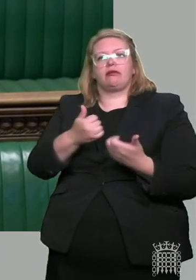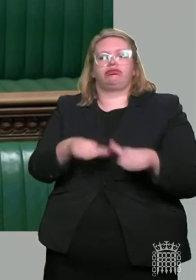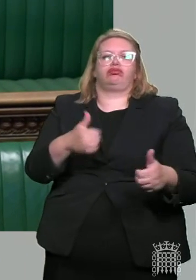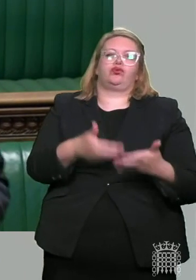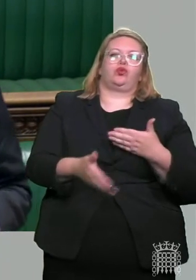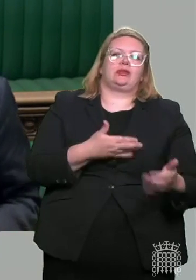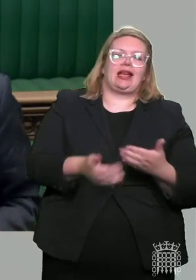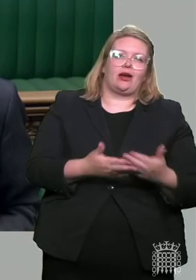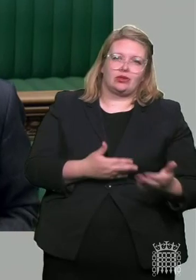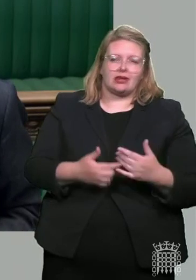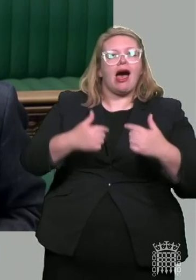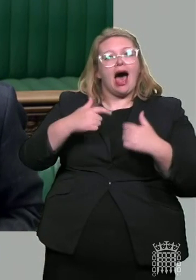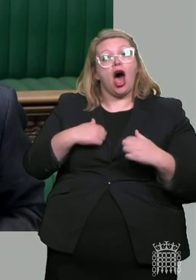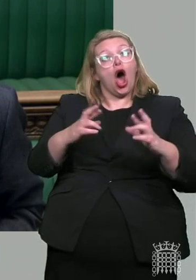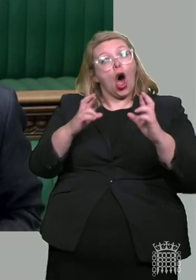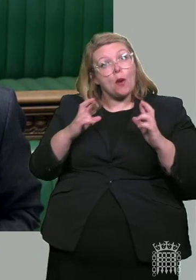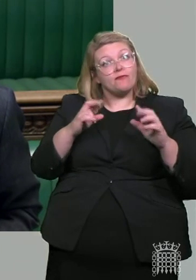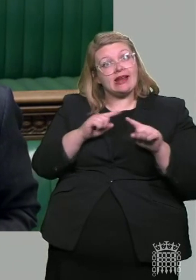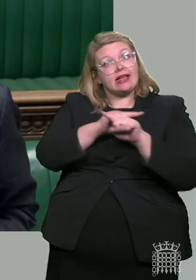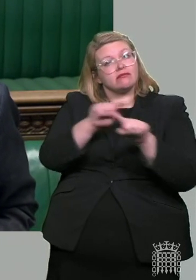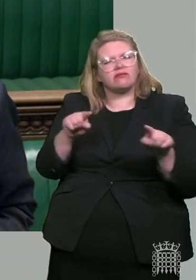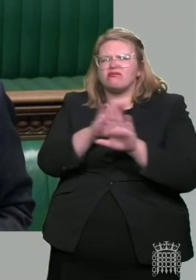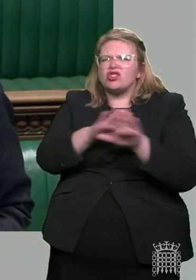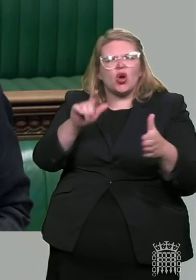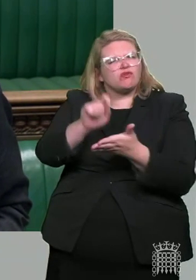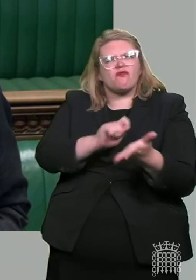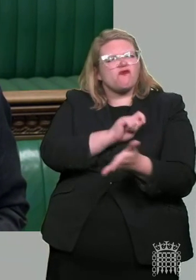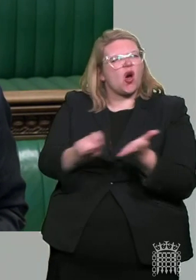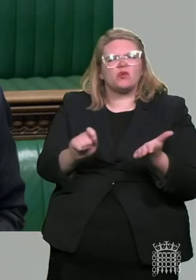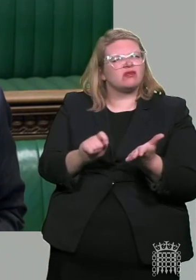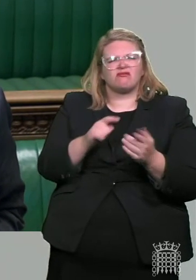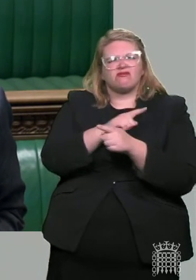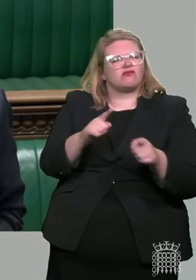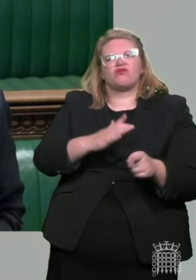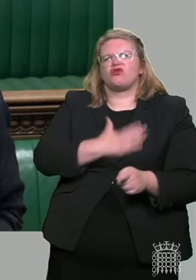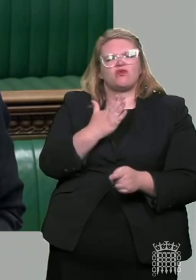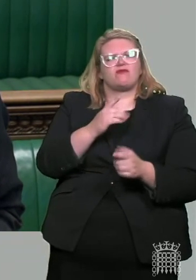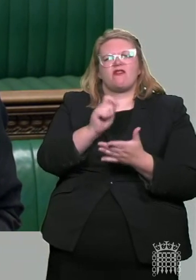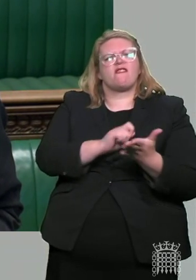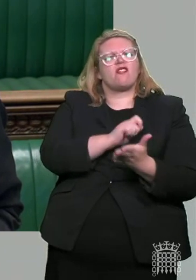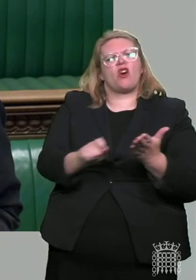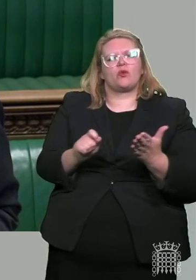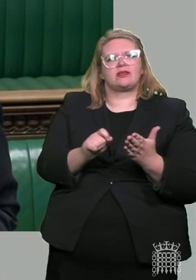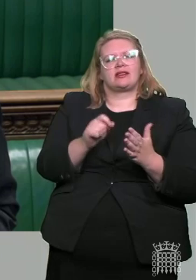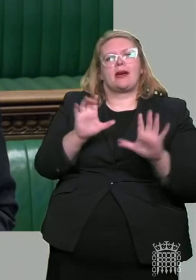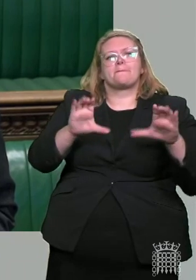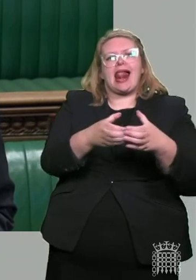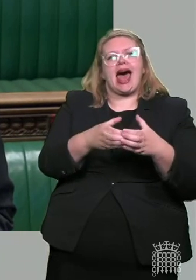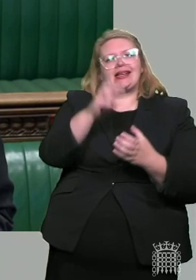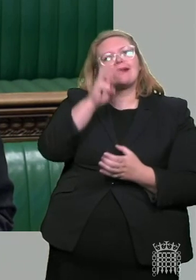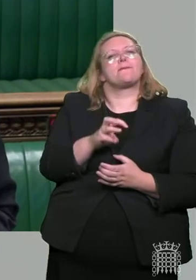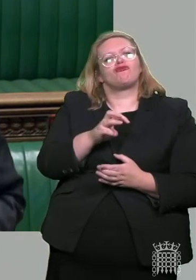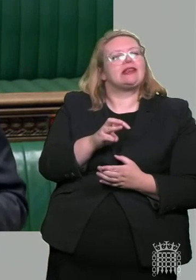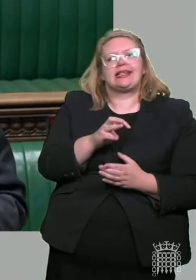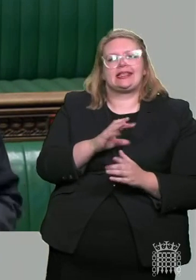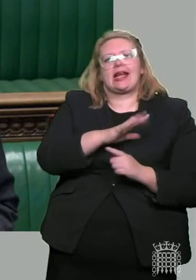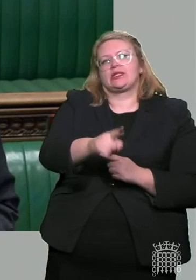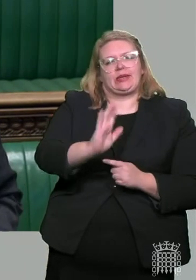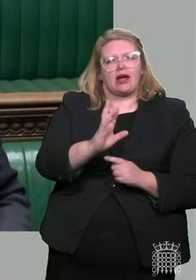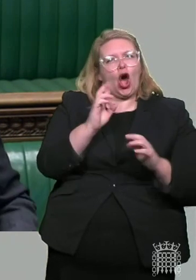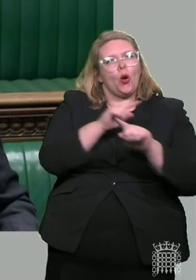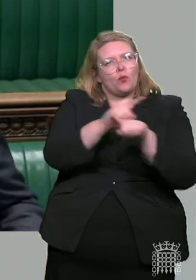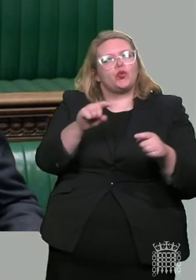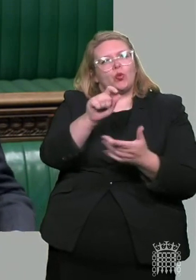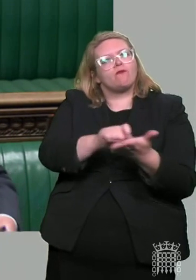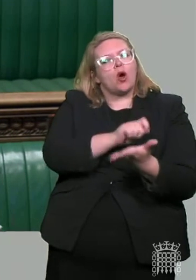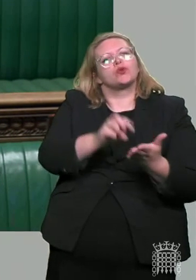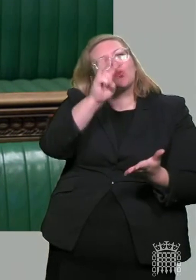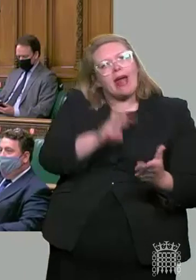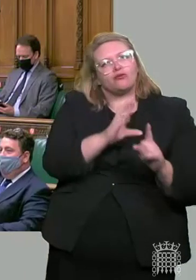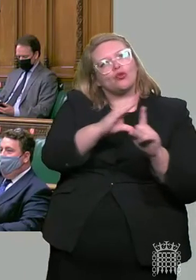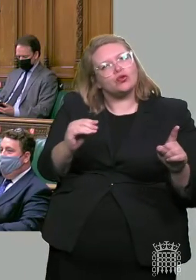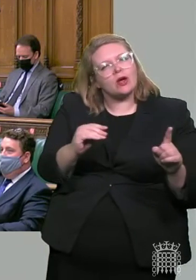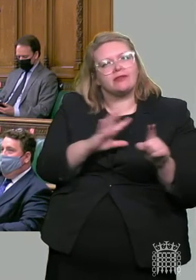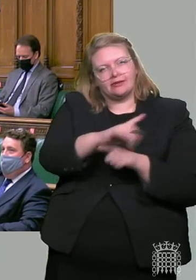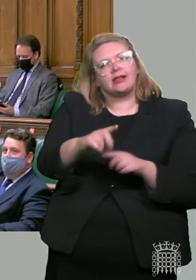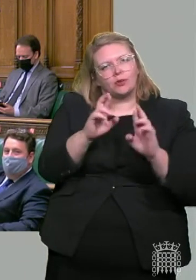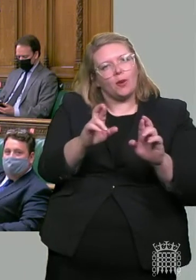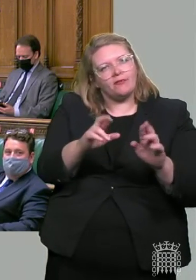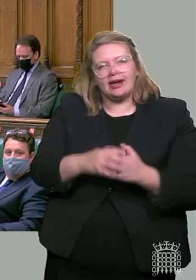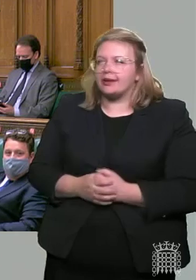I hope that people will avoid voting for Plaid Cymru and that they will vote for Welsh Conservatives on 6 May in Wales.